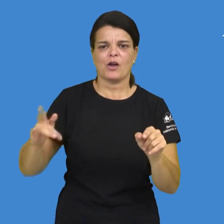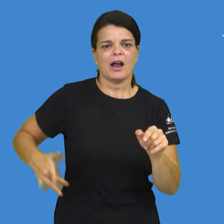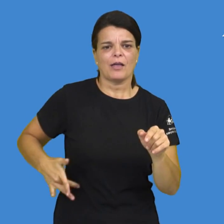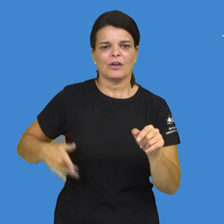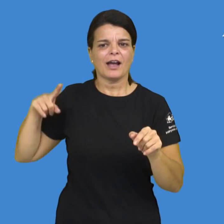hígado